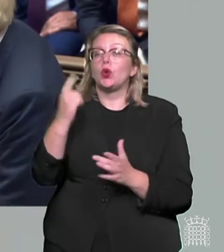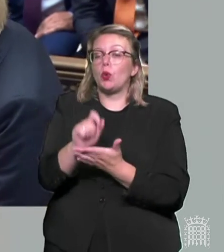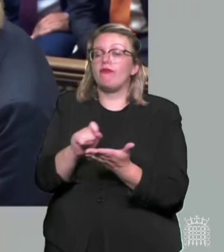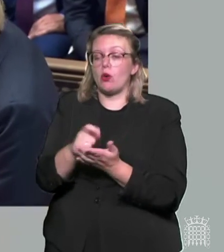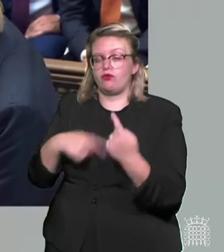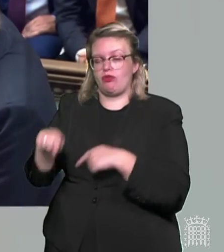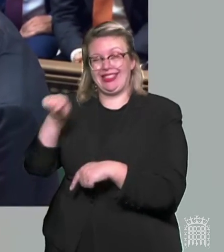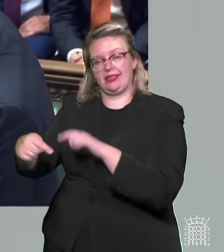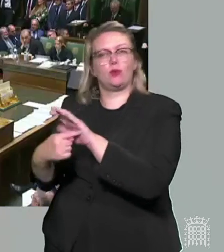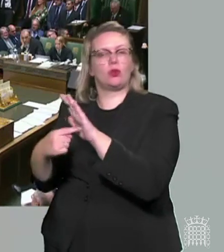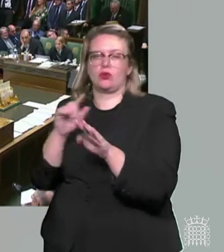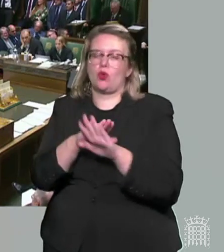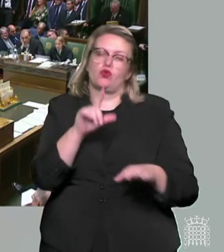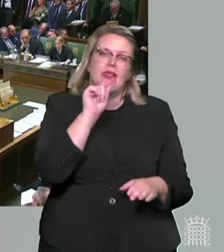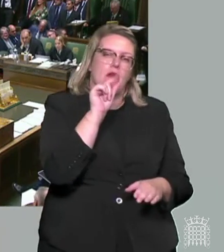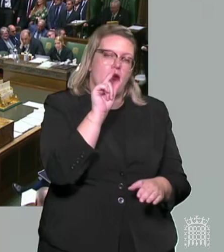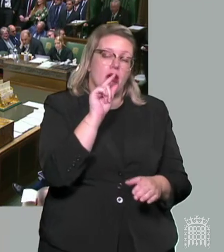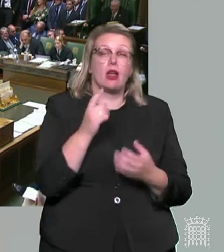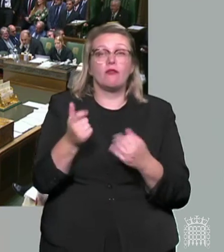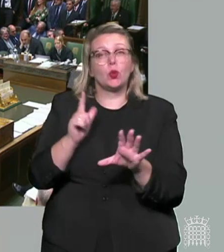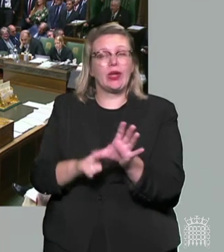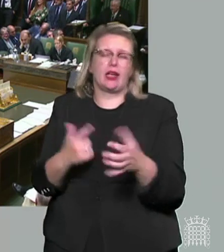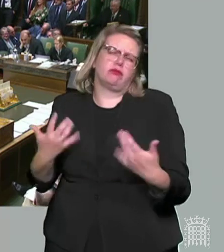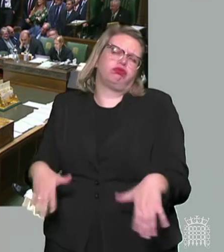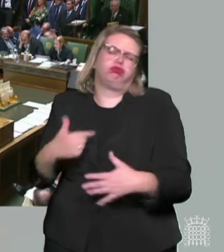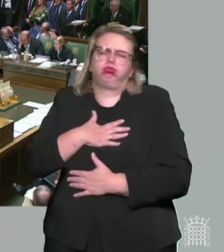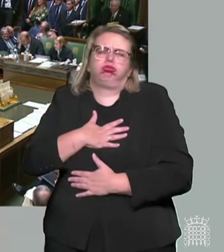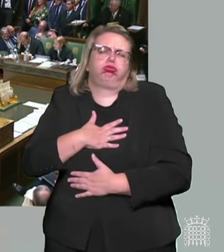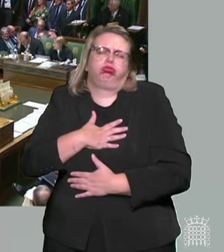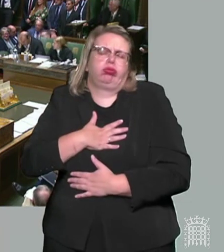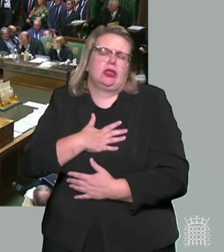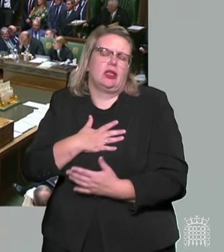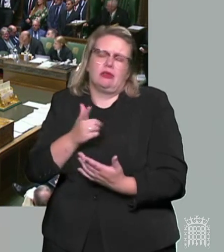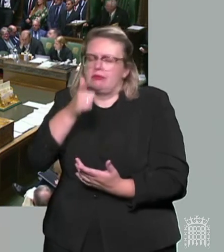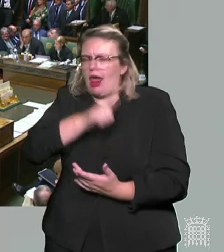And yes, the last few years have been the greatest privilege of my life.